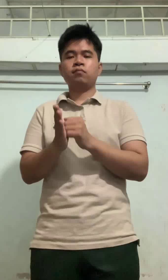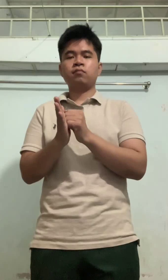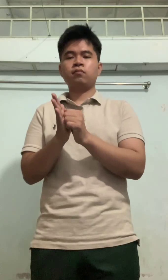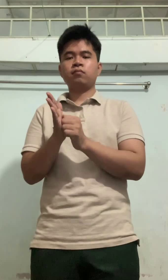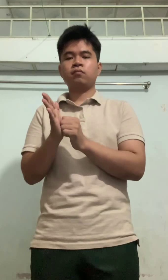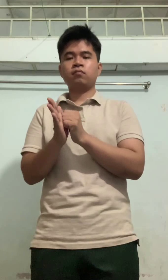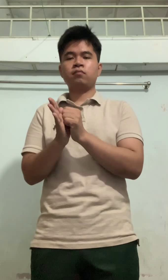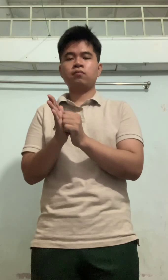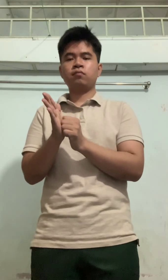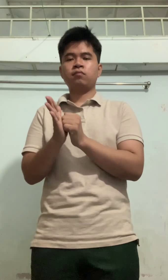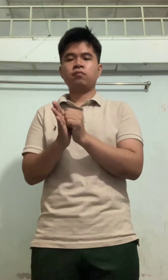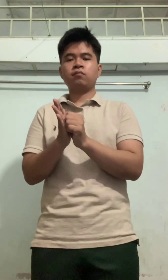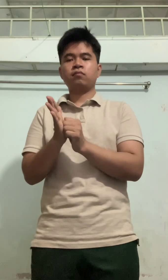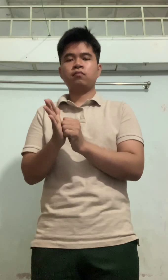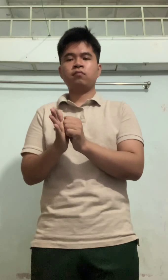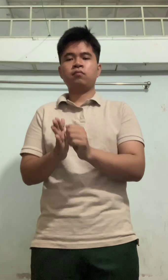thang